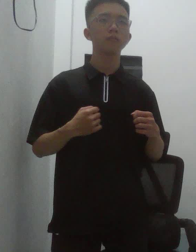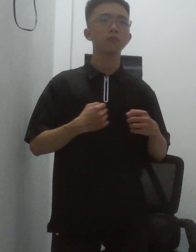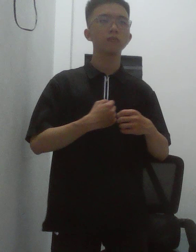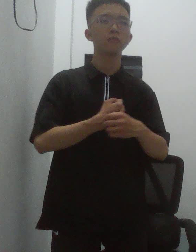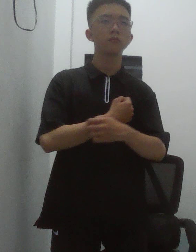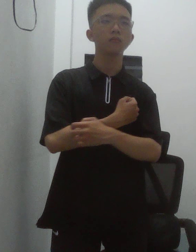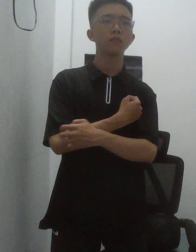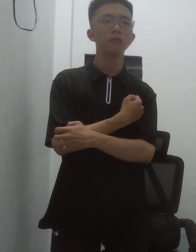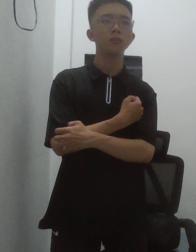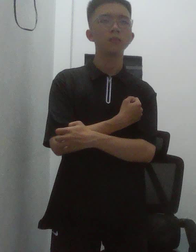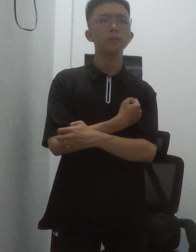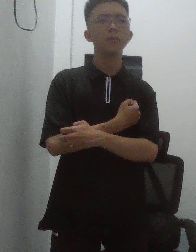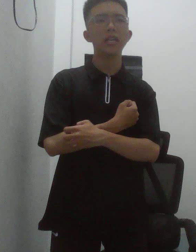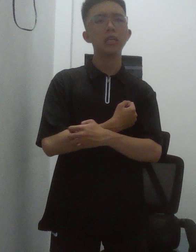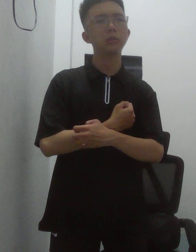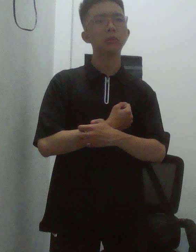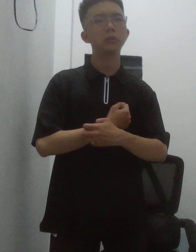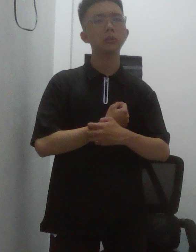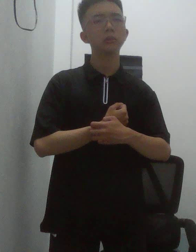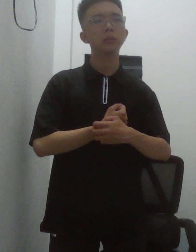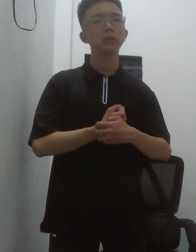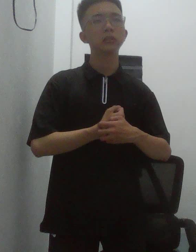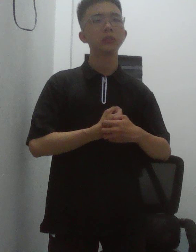ngheo